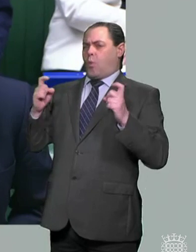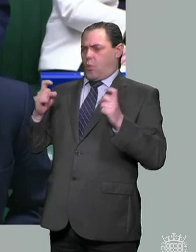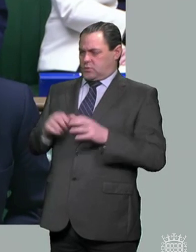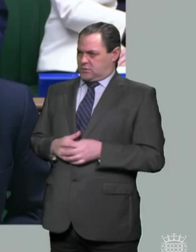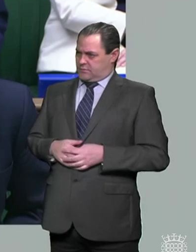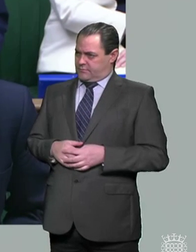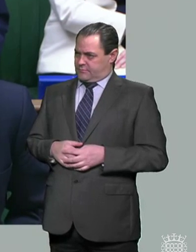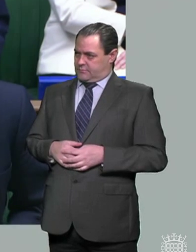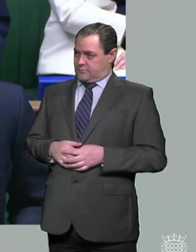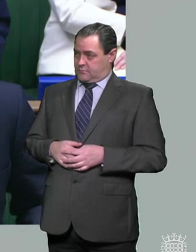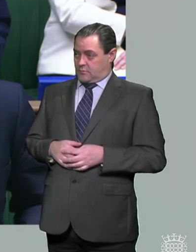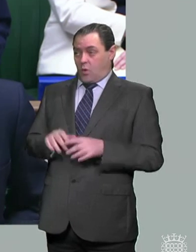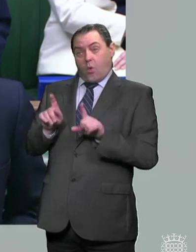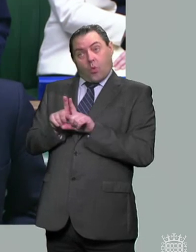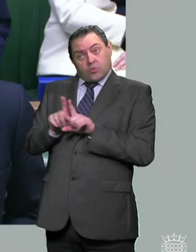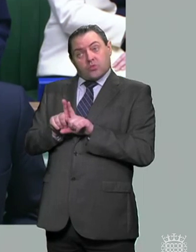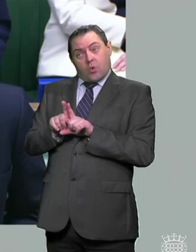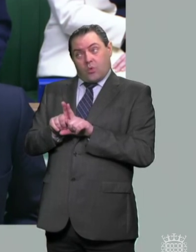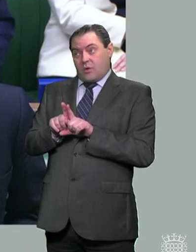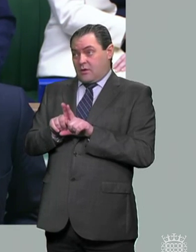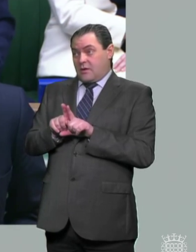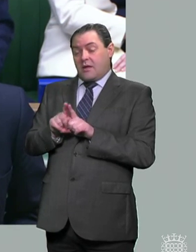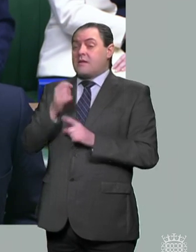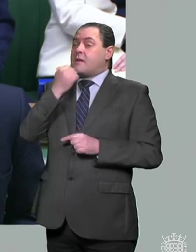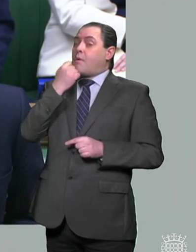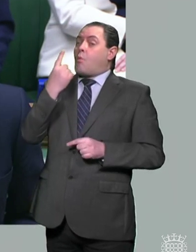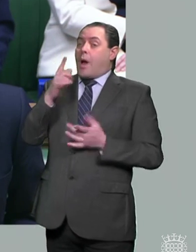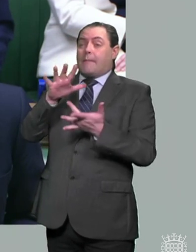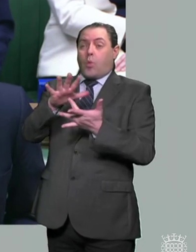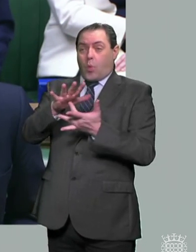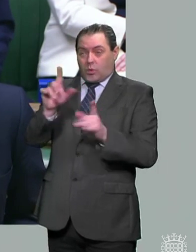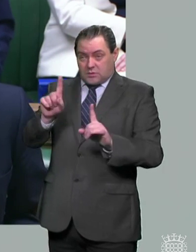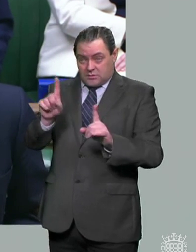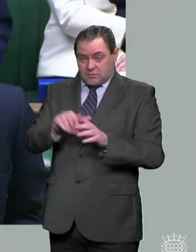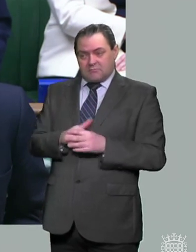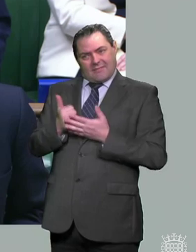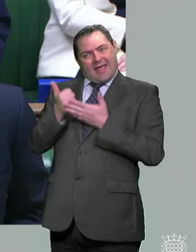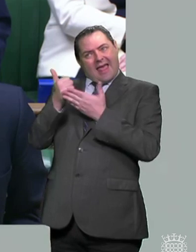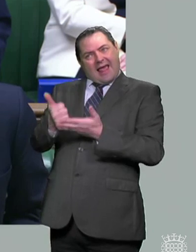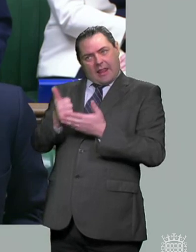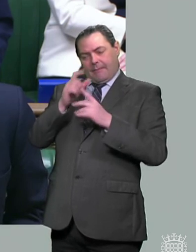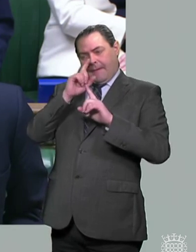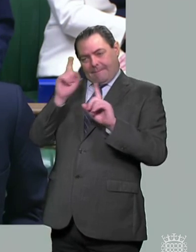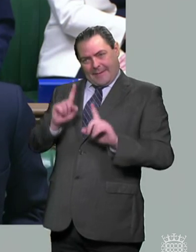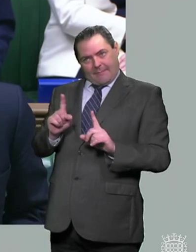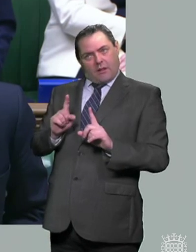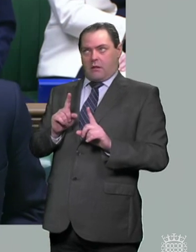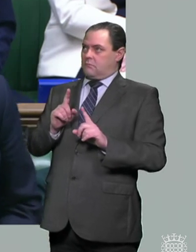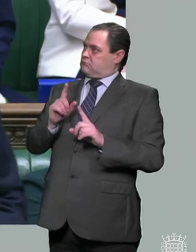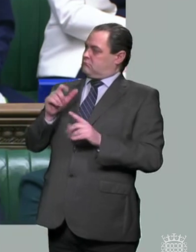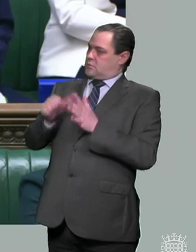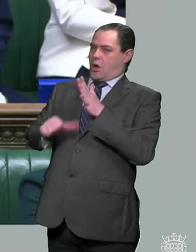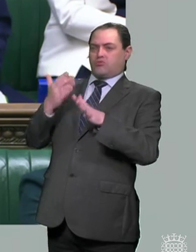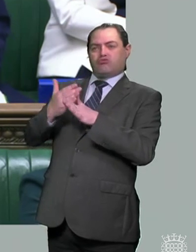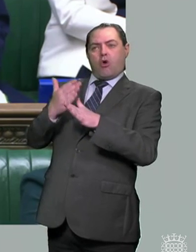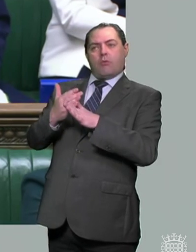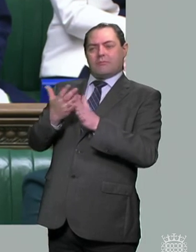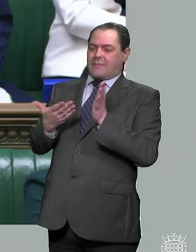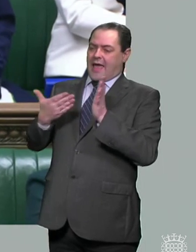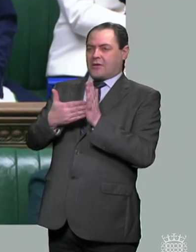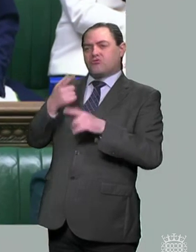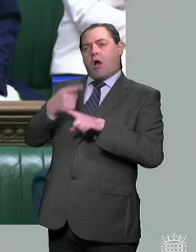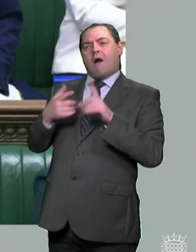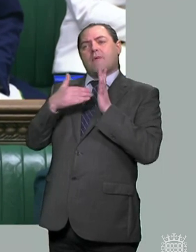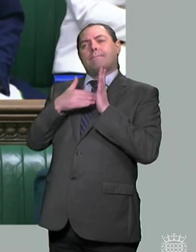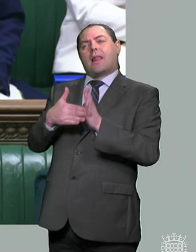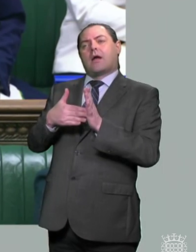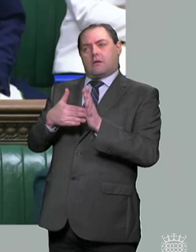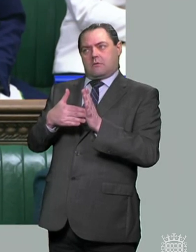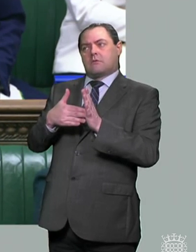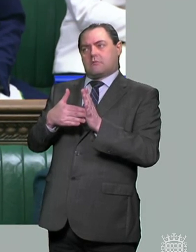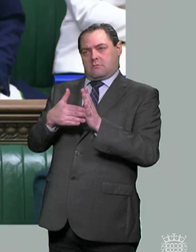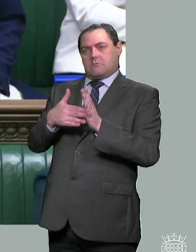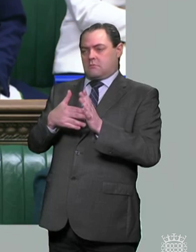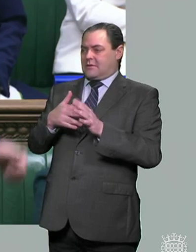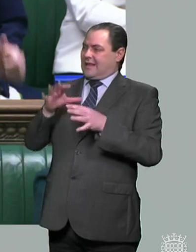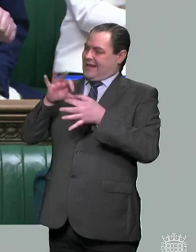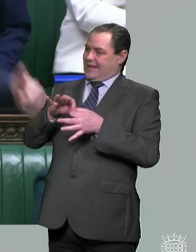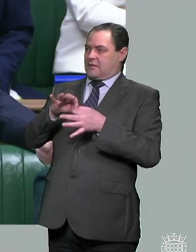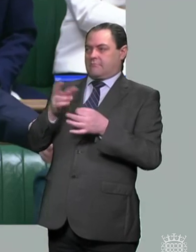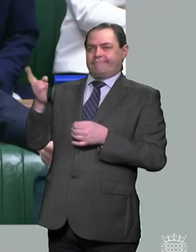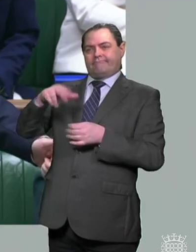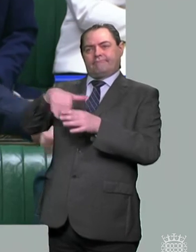Above all, the most important thing we are doing is helping people into work, with 500,000 people off welfare and into work under our way to work scheme.